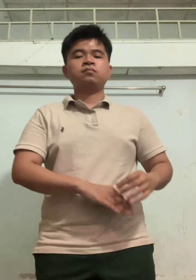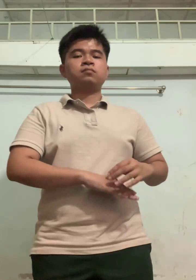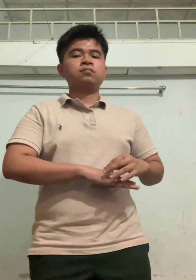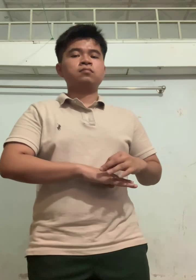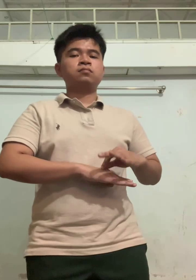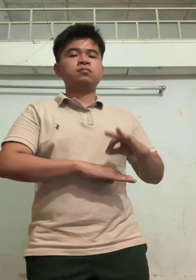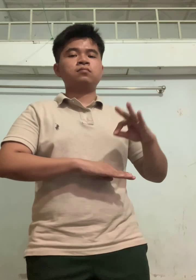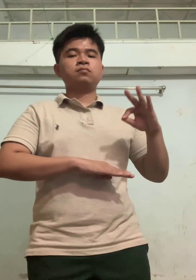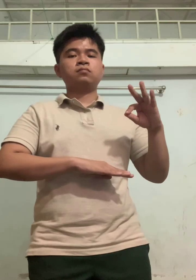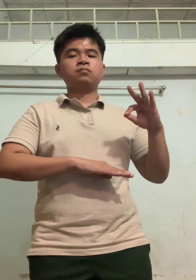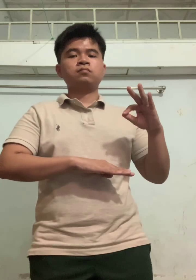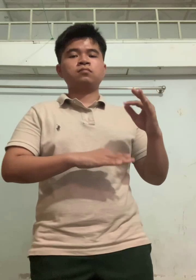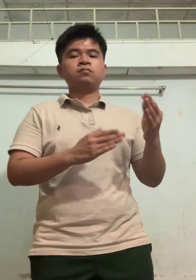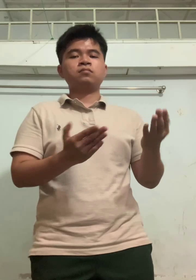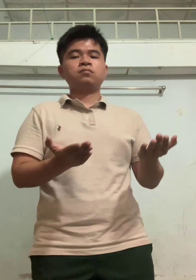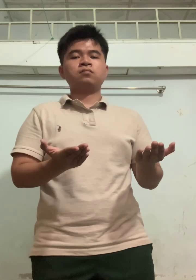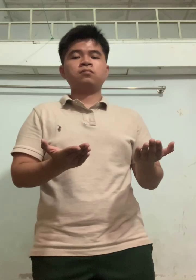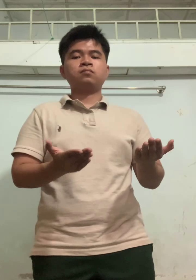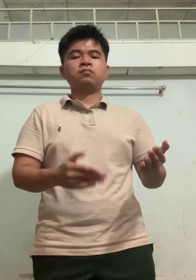tuan nay